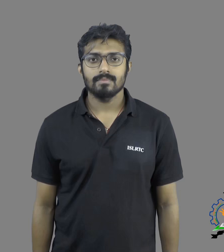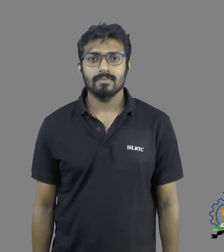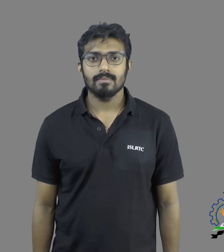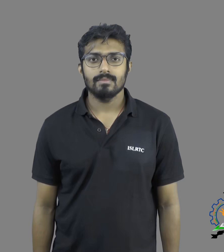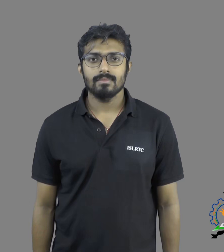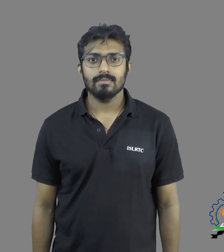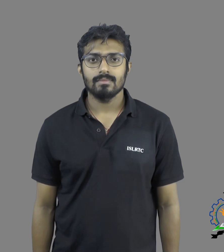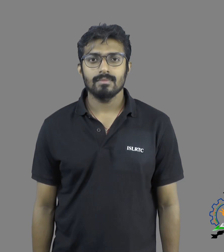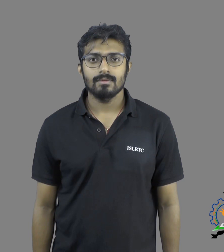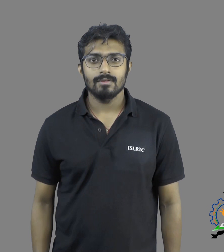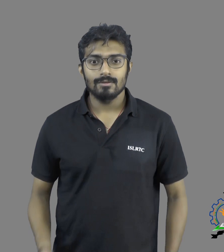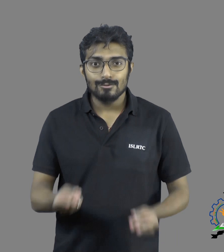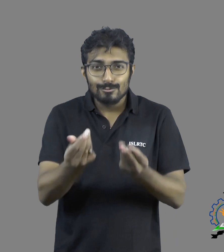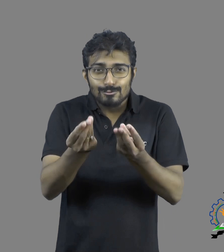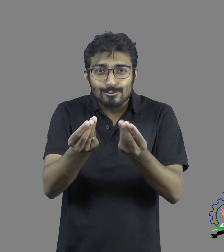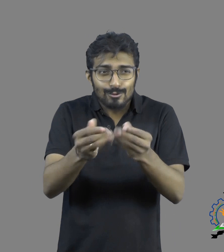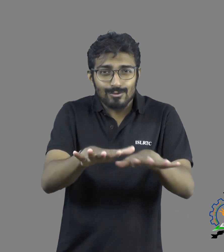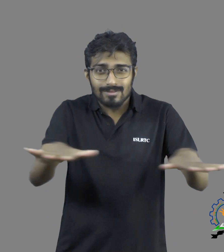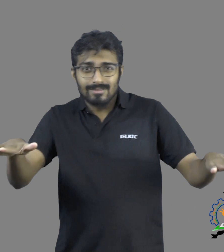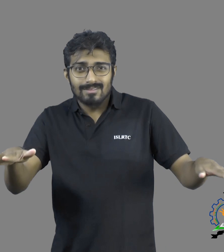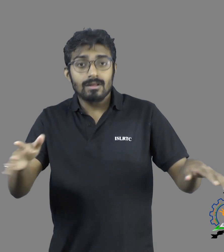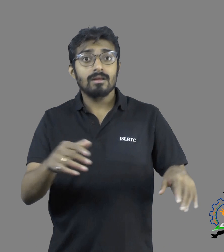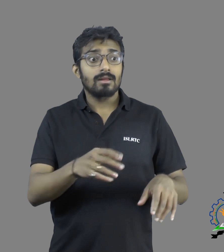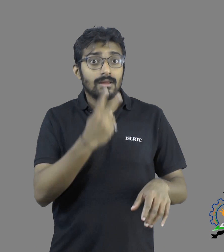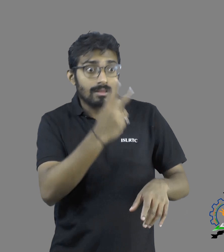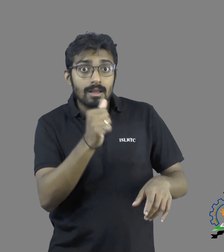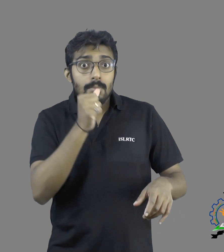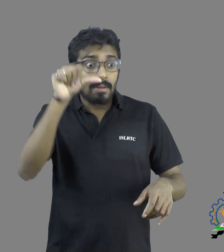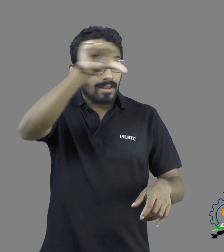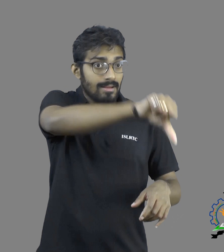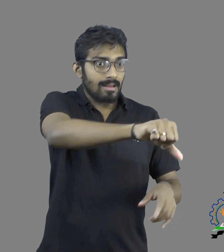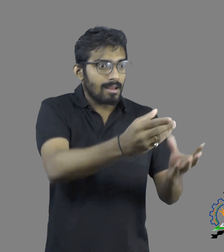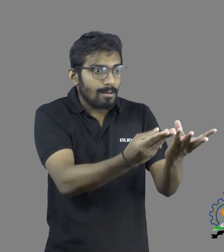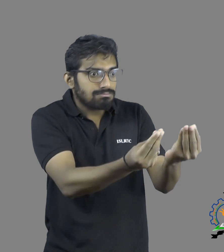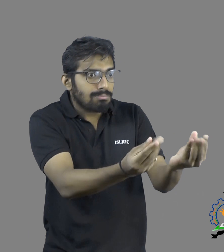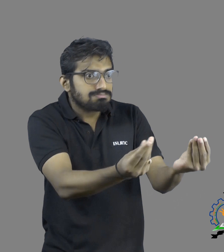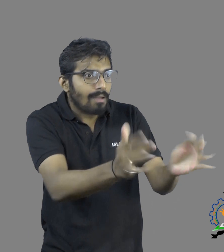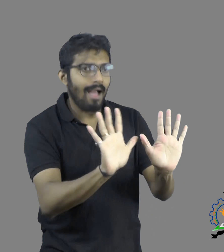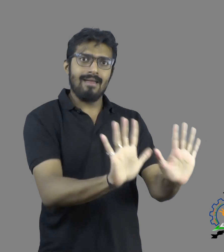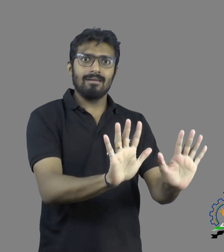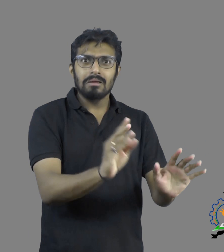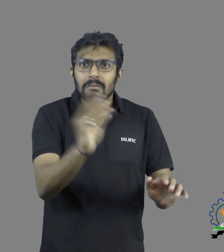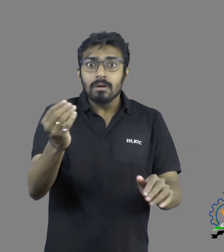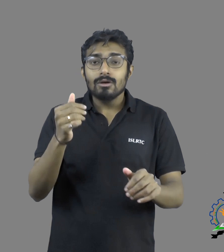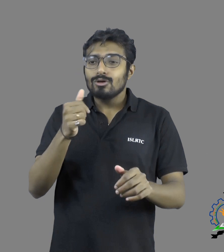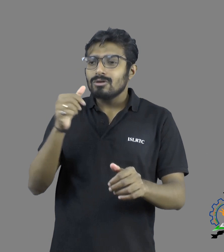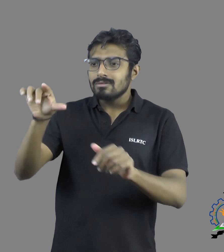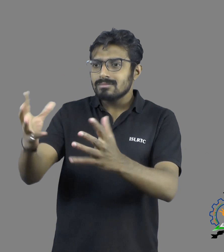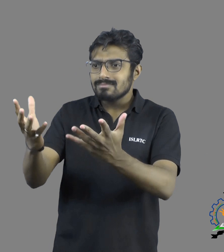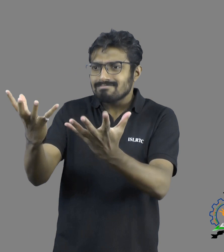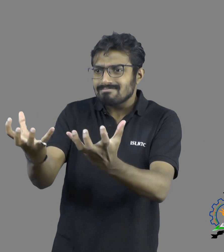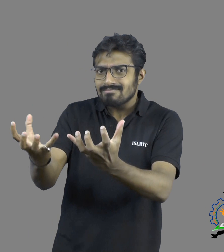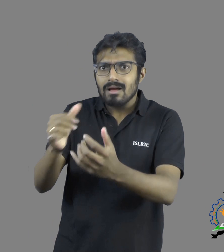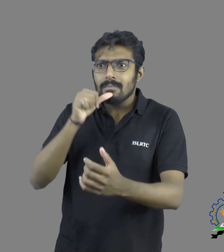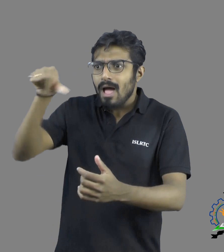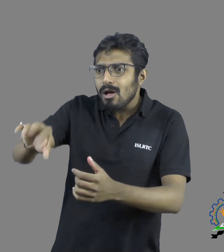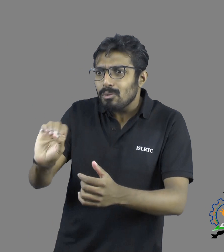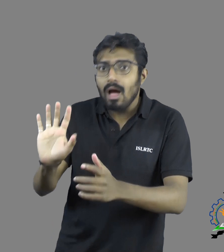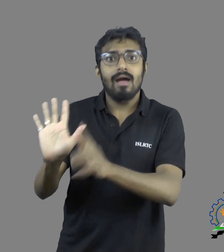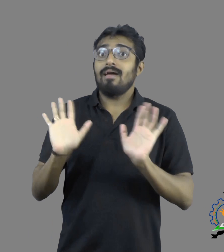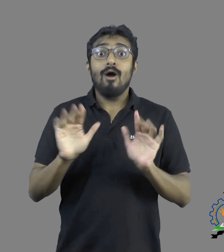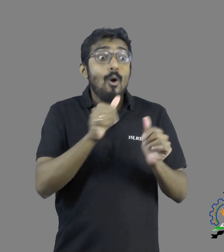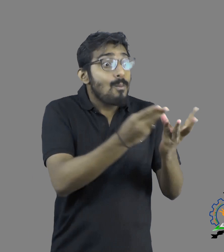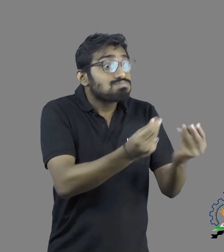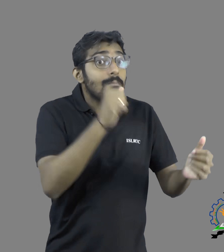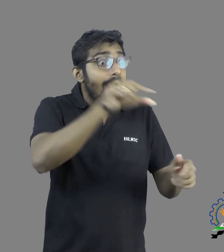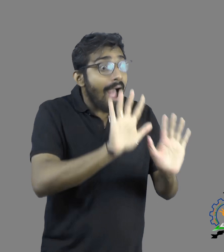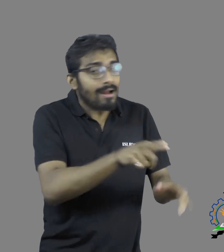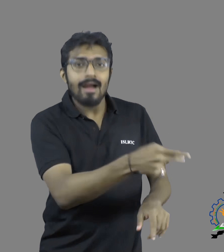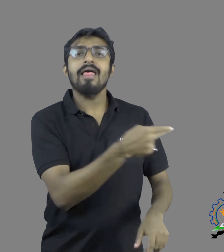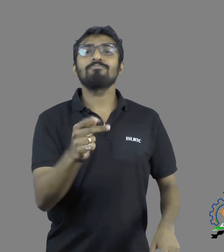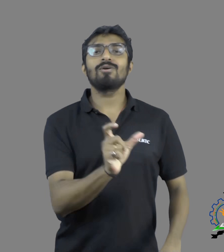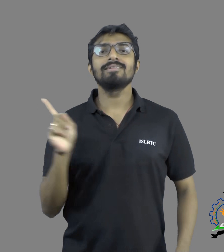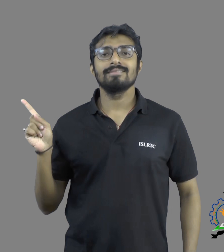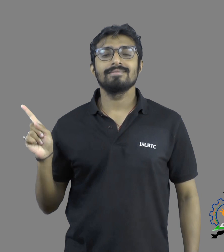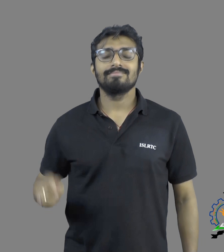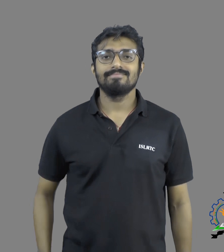Soil Water